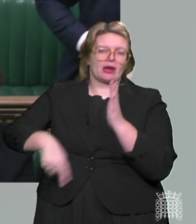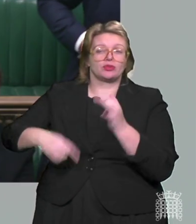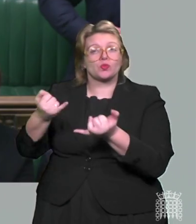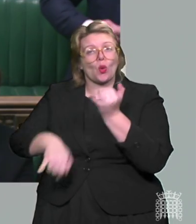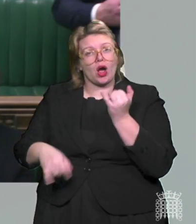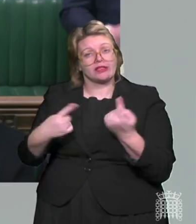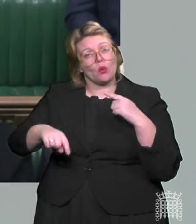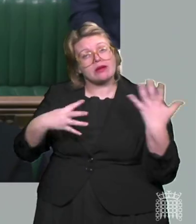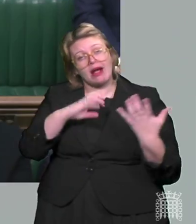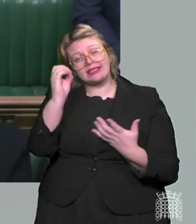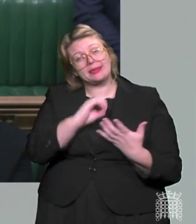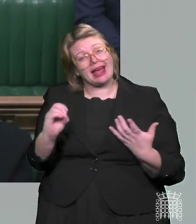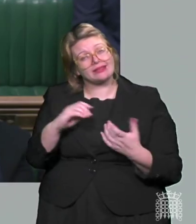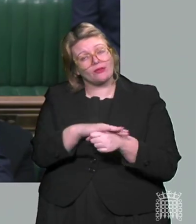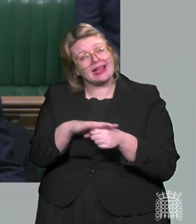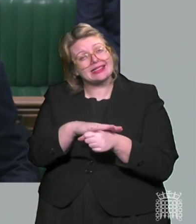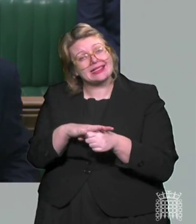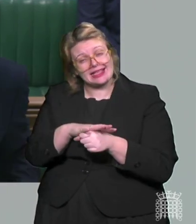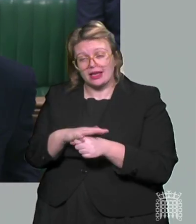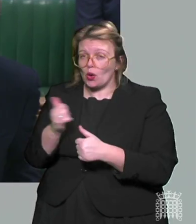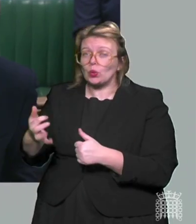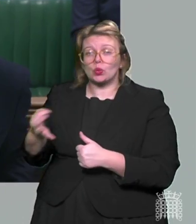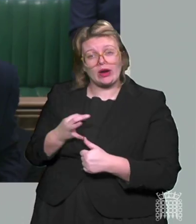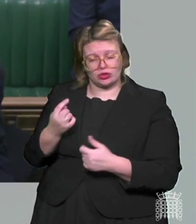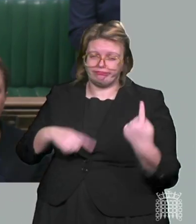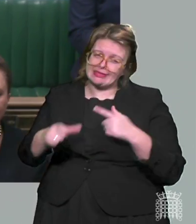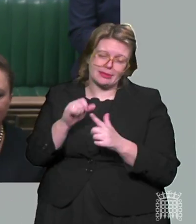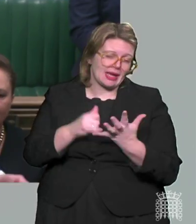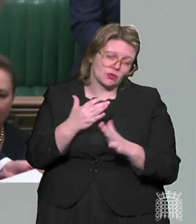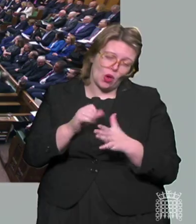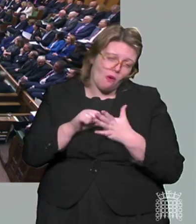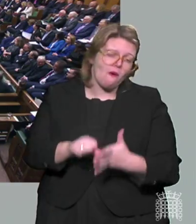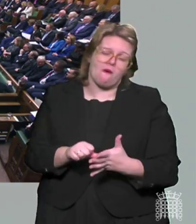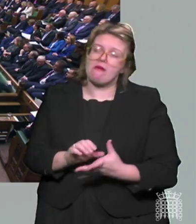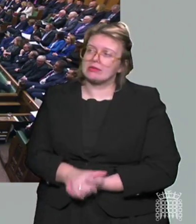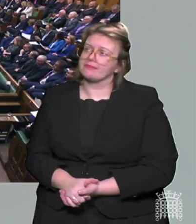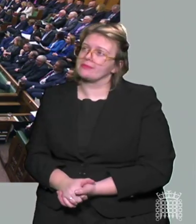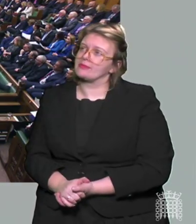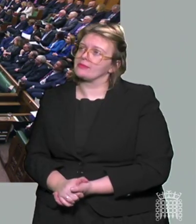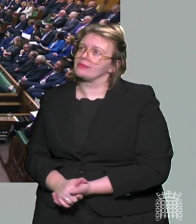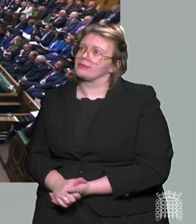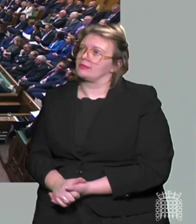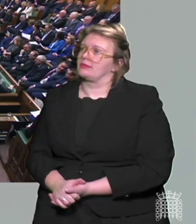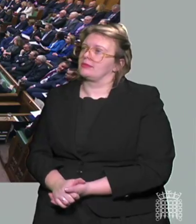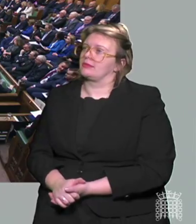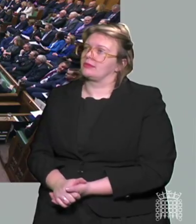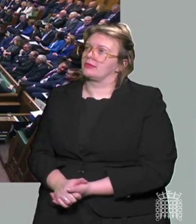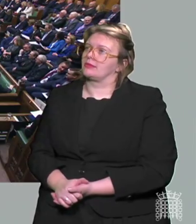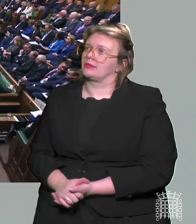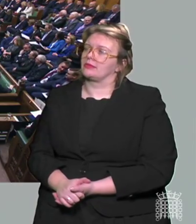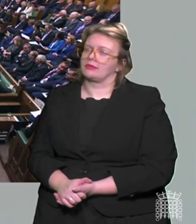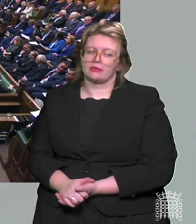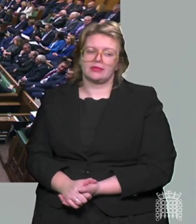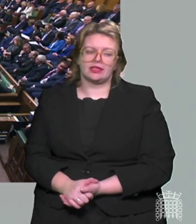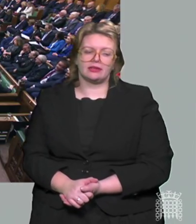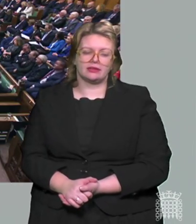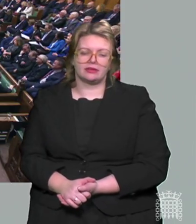What timescales is my honourable and learned Friend working to in order to address this situation?